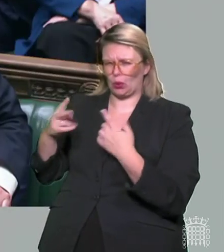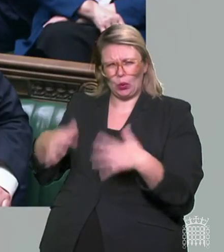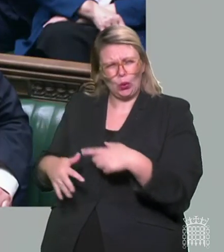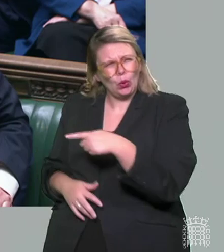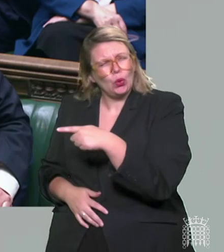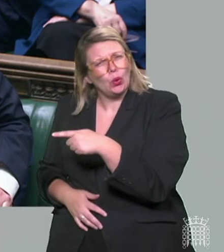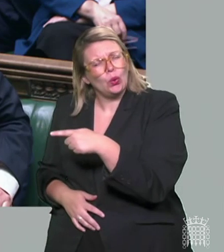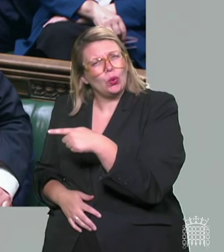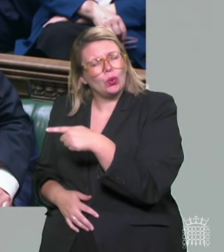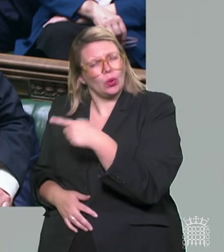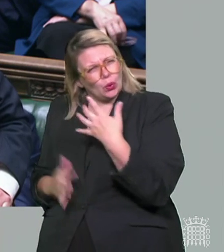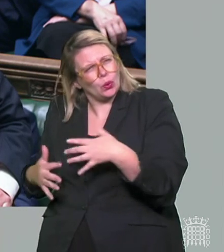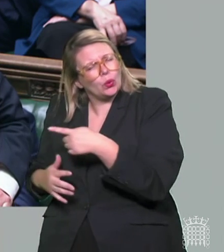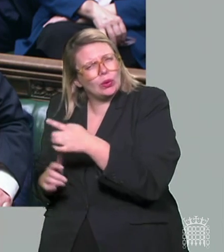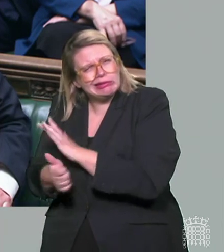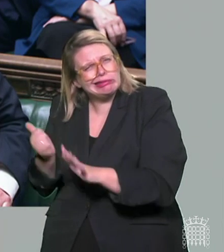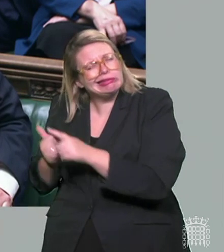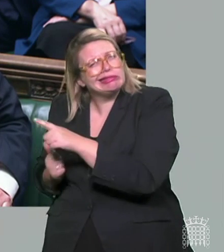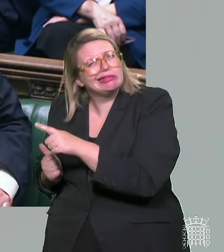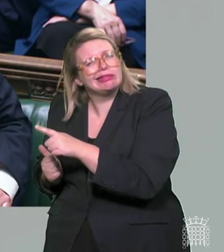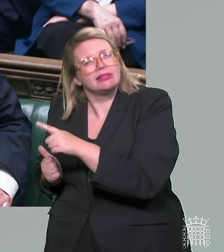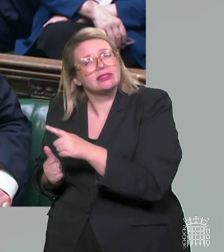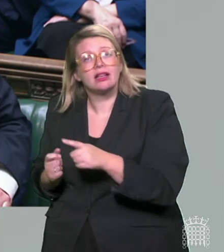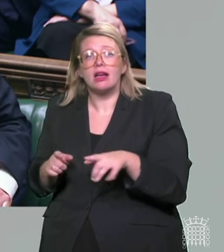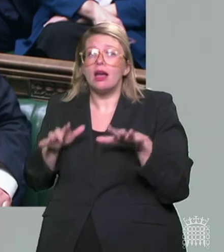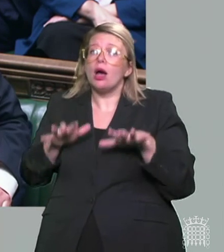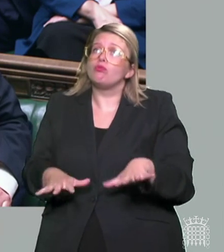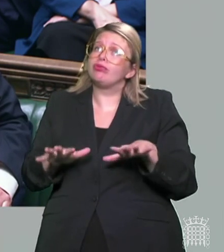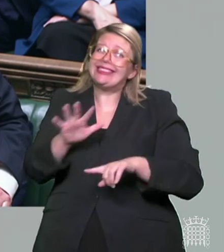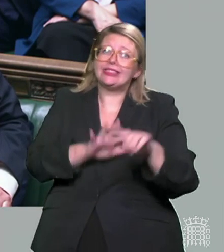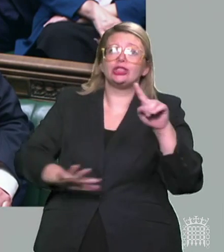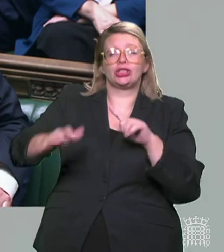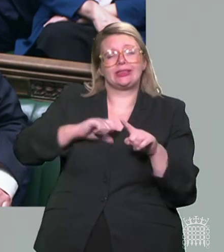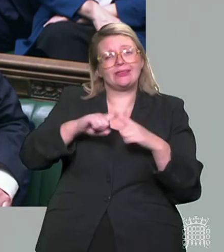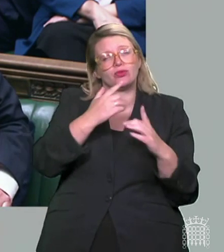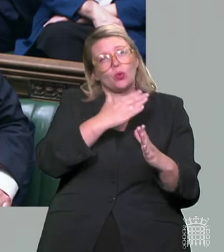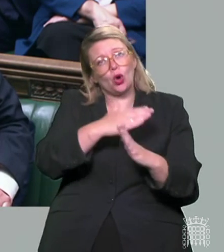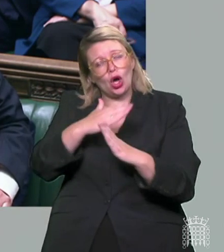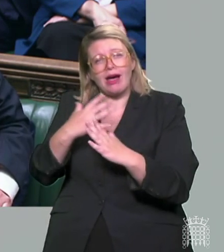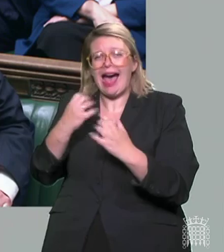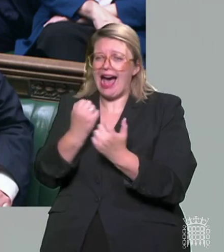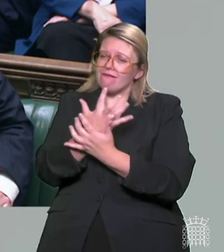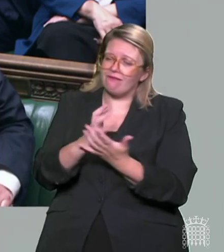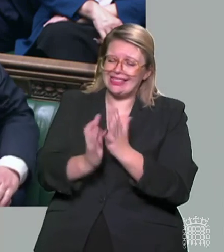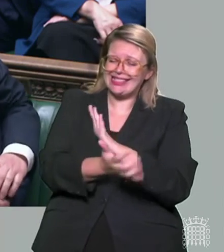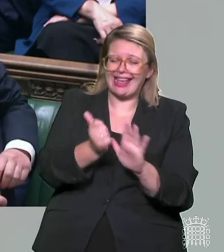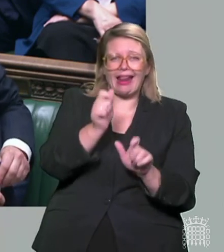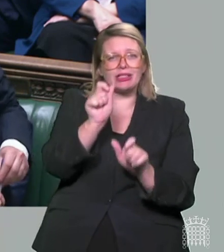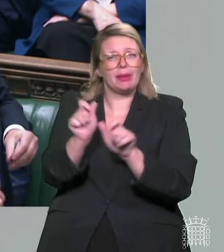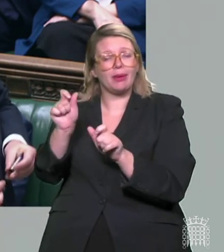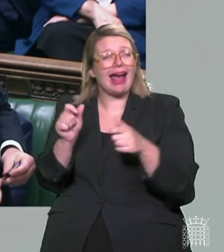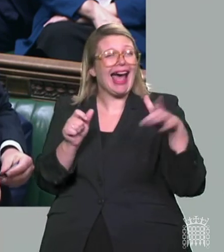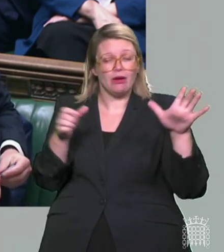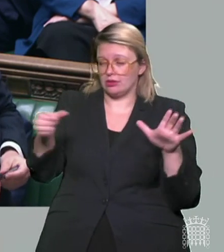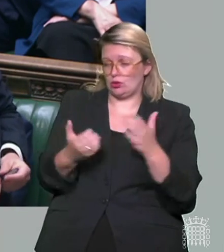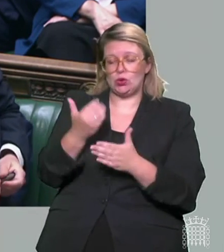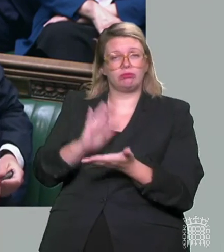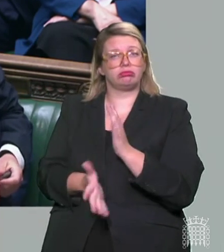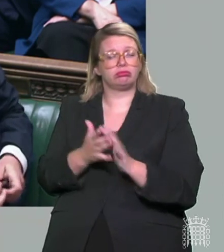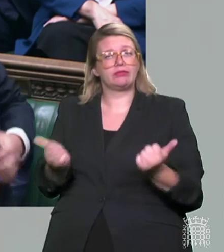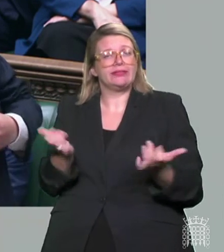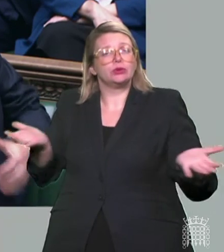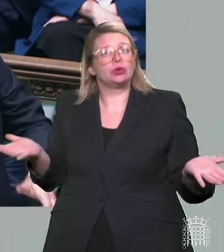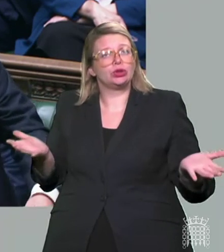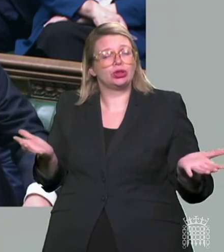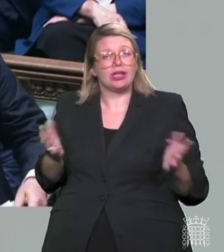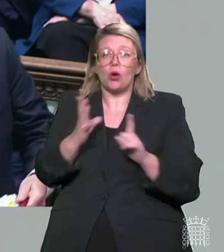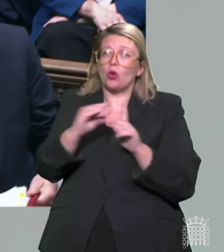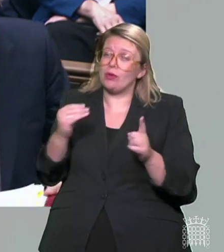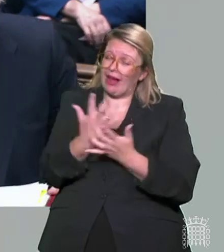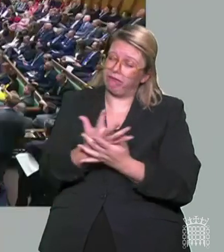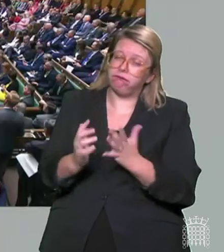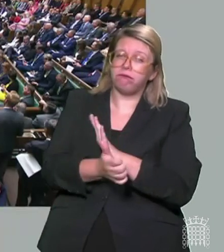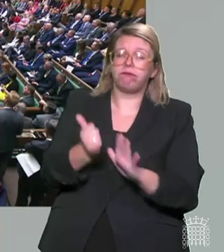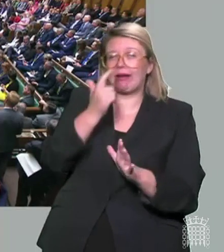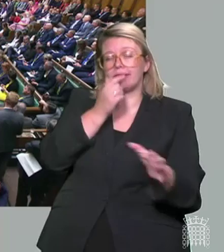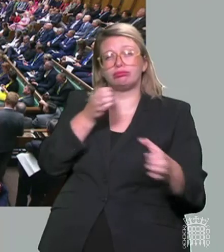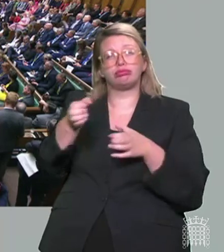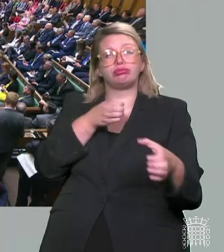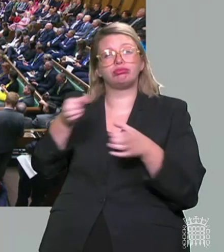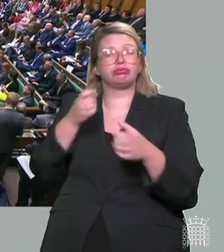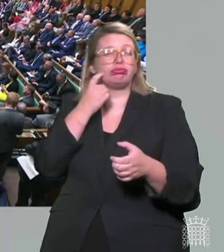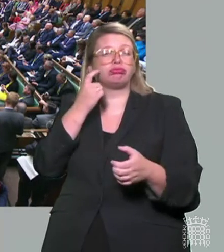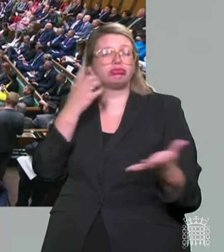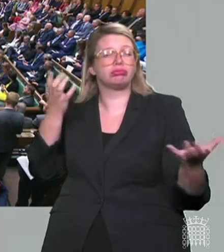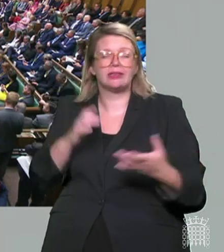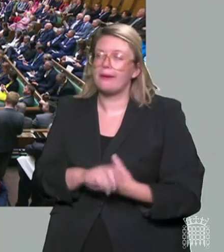It shows that, in common with many sectors of the UK economy, there is a ready supply of skilled labour in the upper reaches of the Conservative party.